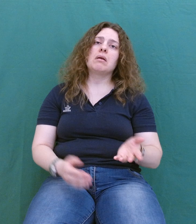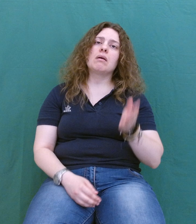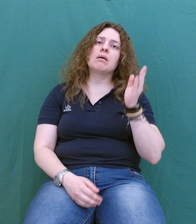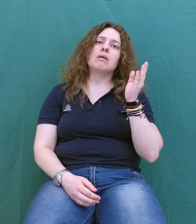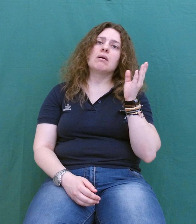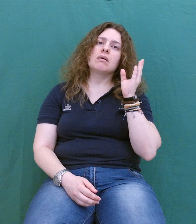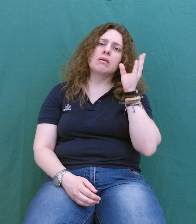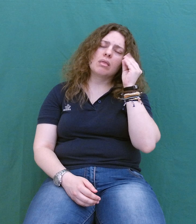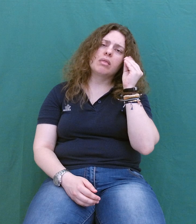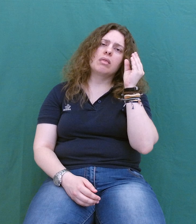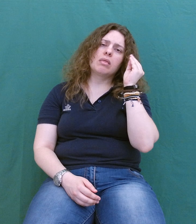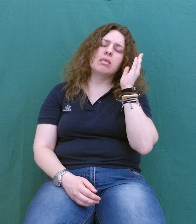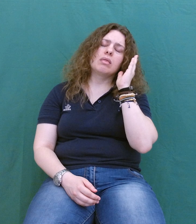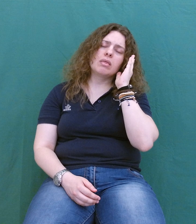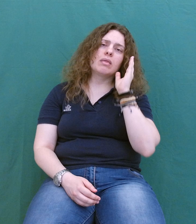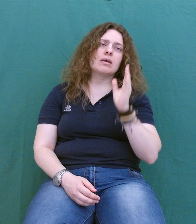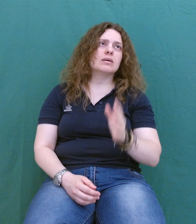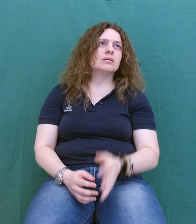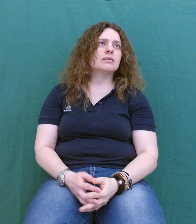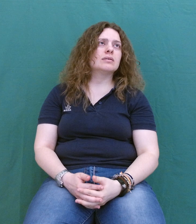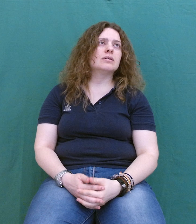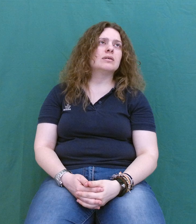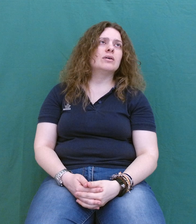ΚΟΙΜΑΜΑΙ- ΚΟΙΜΑΜΑΙ?